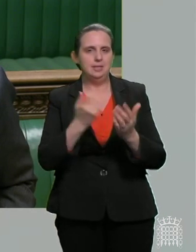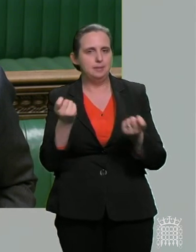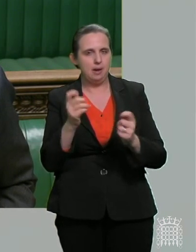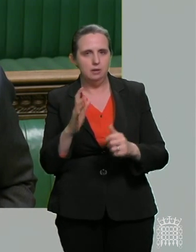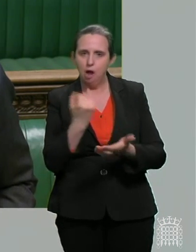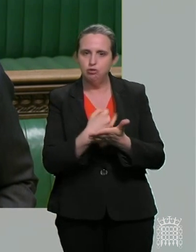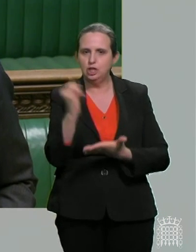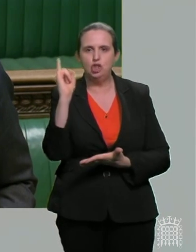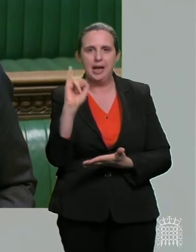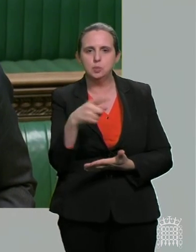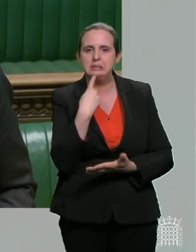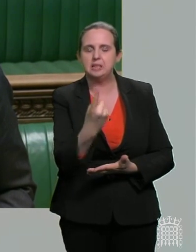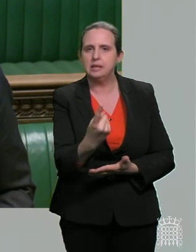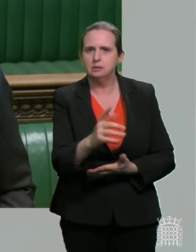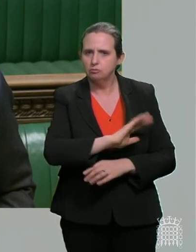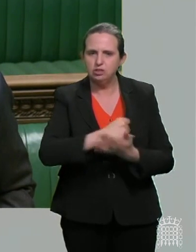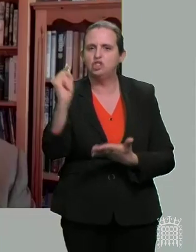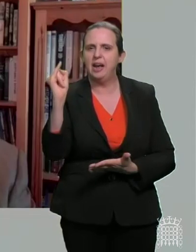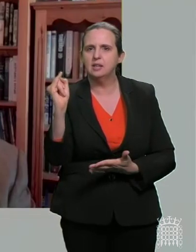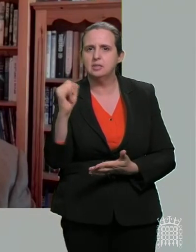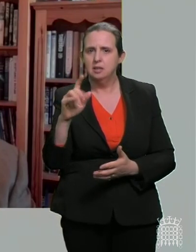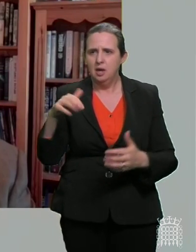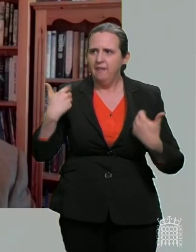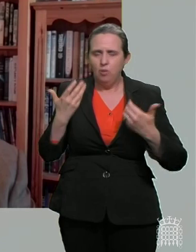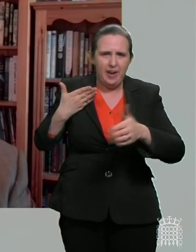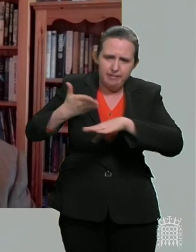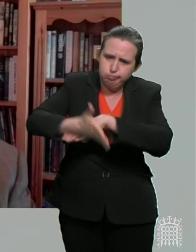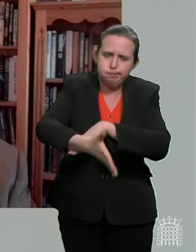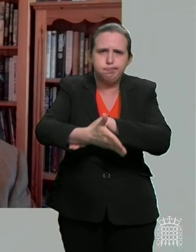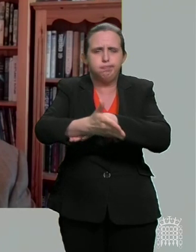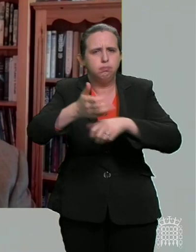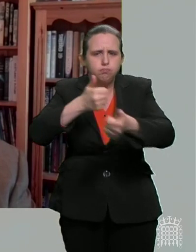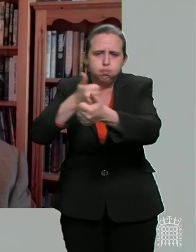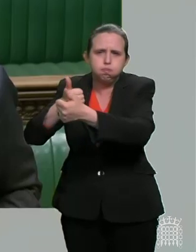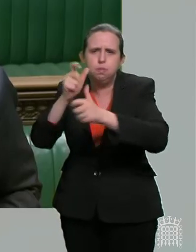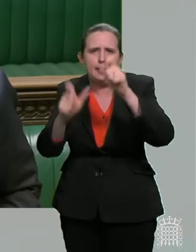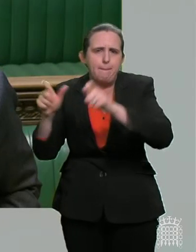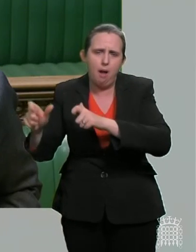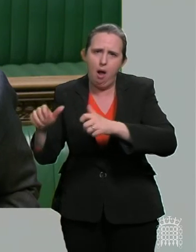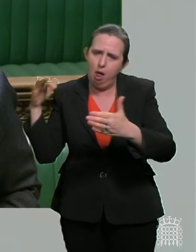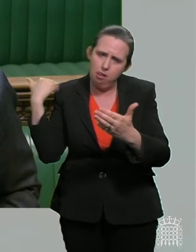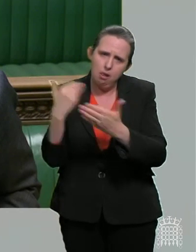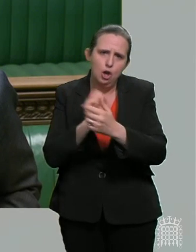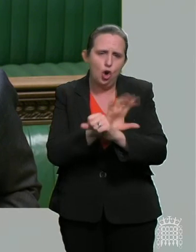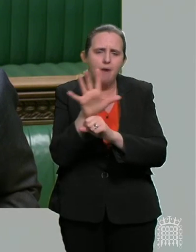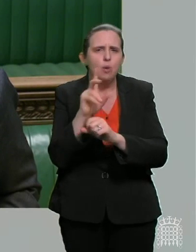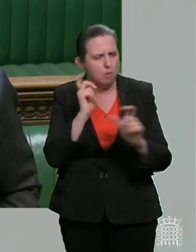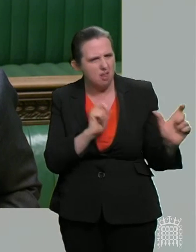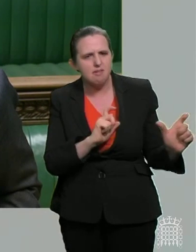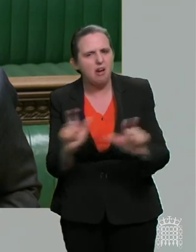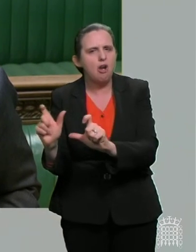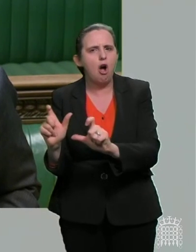I do not believe that any Government could have done more to help the people of this country throughout this pandemic, and we will continue to do so.